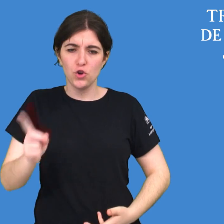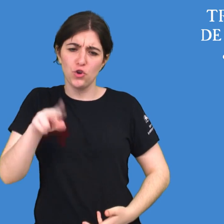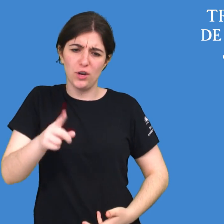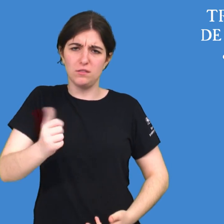verdad